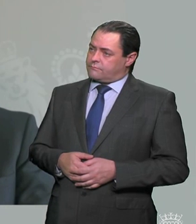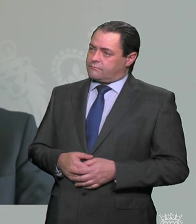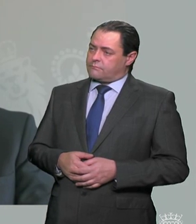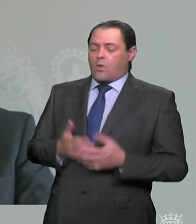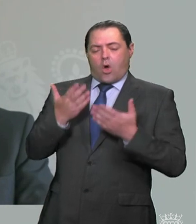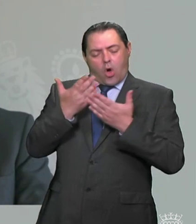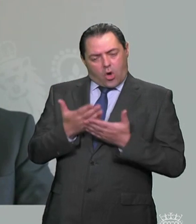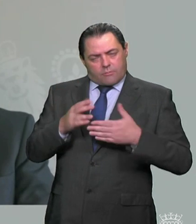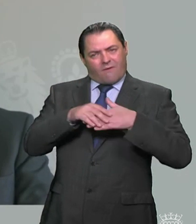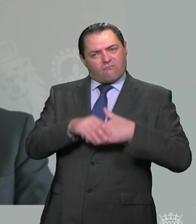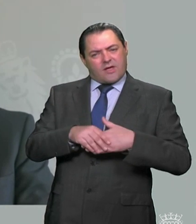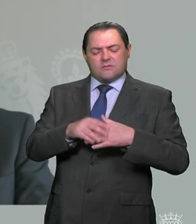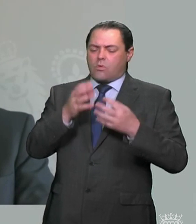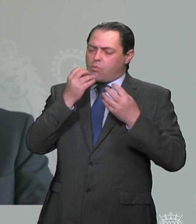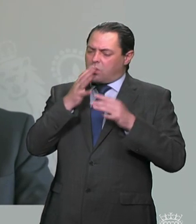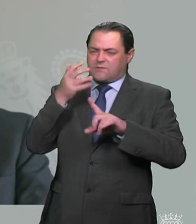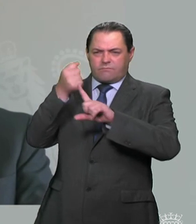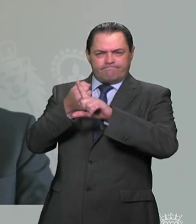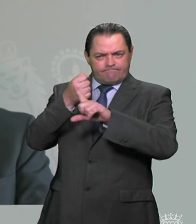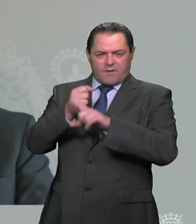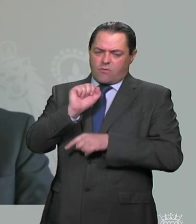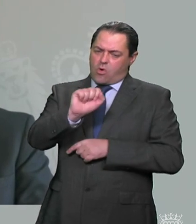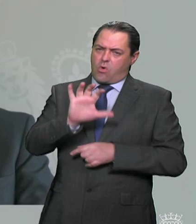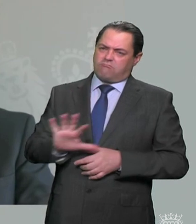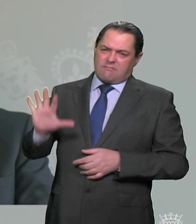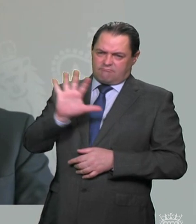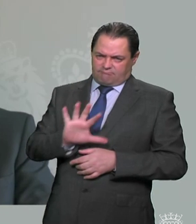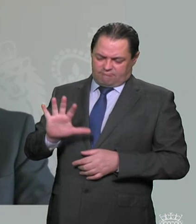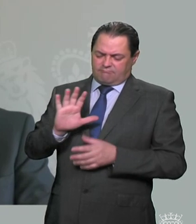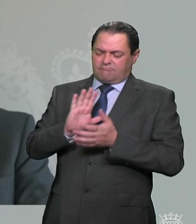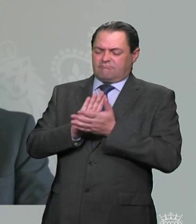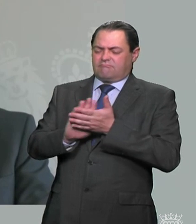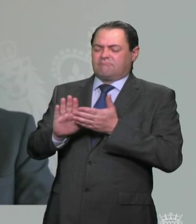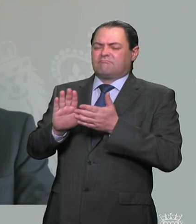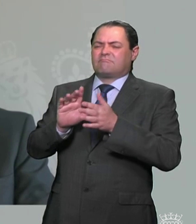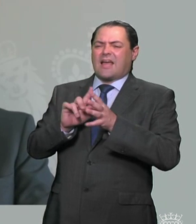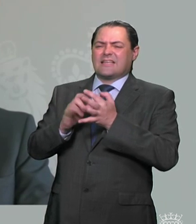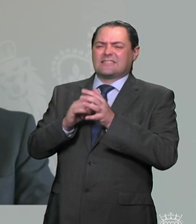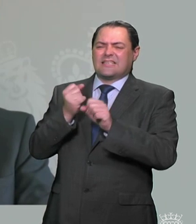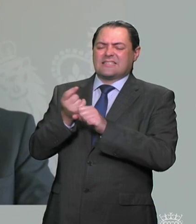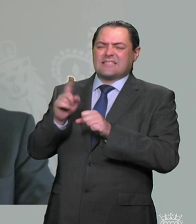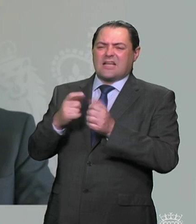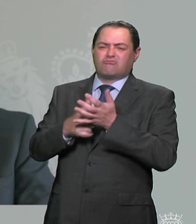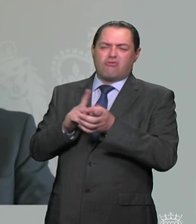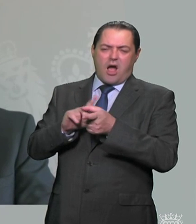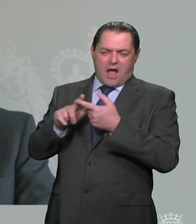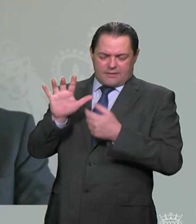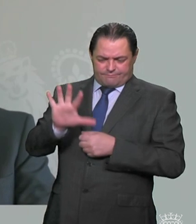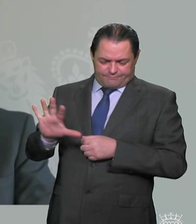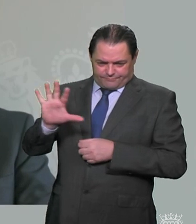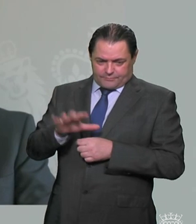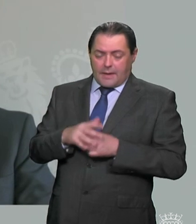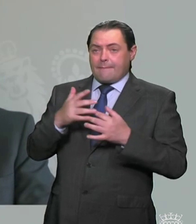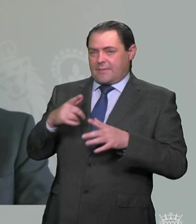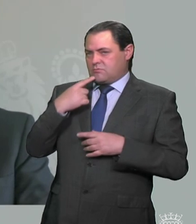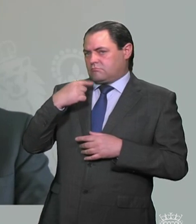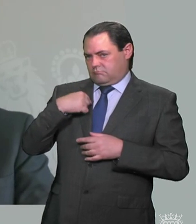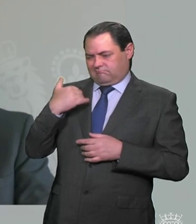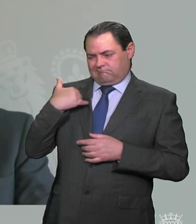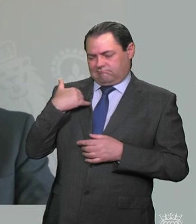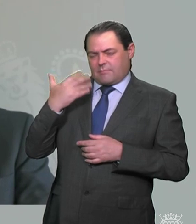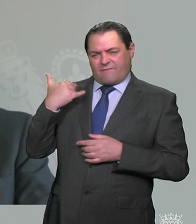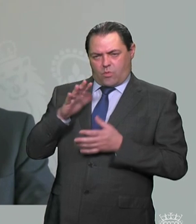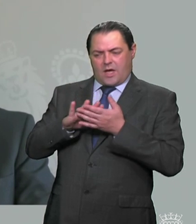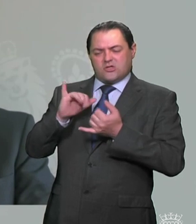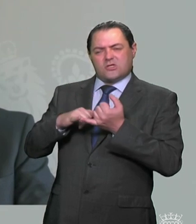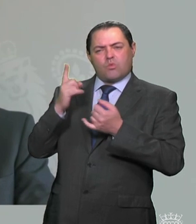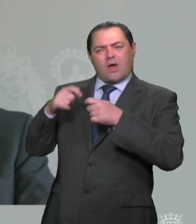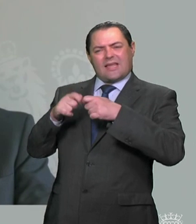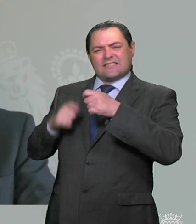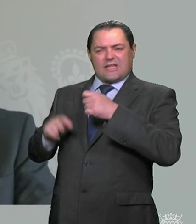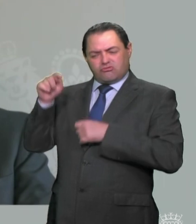My honourable Friend is a fantastic advocate for the people of Hastings and Rye, and she has made the case to me before for the improvement to transport that she recommends.